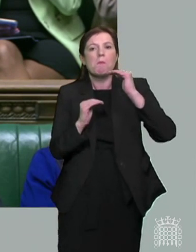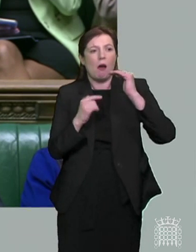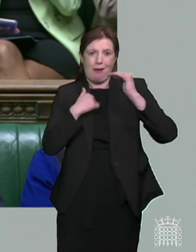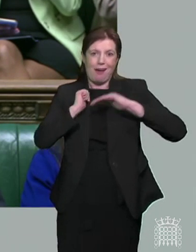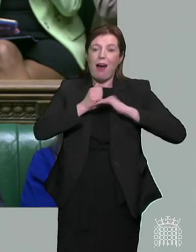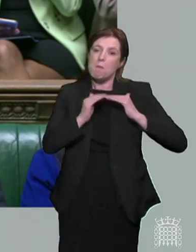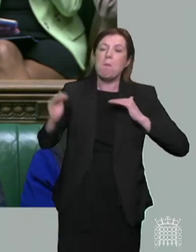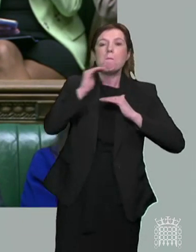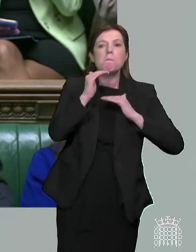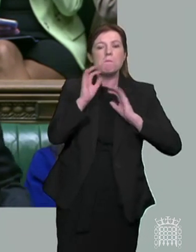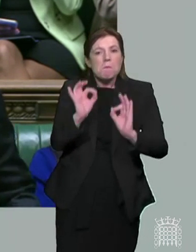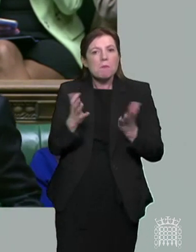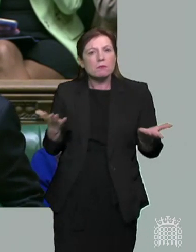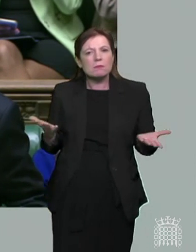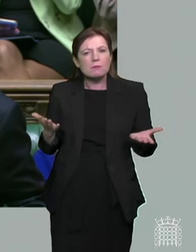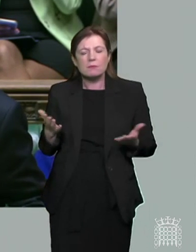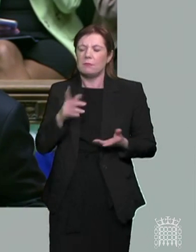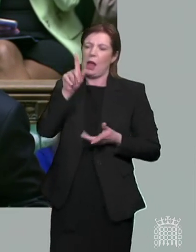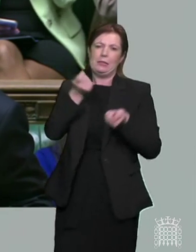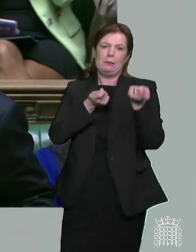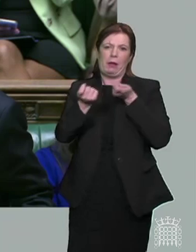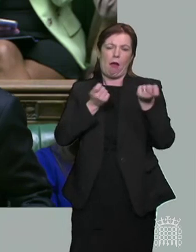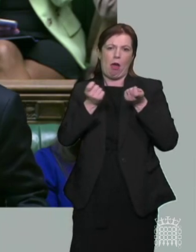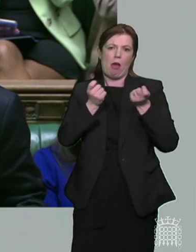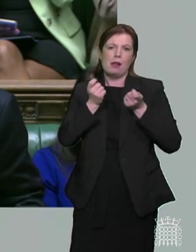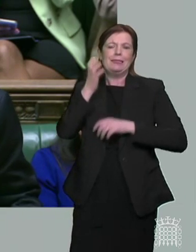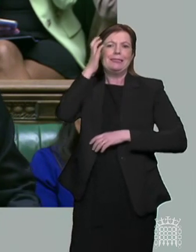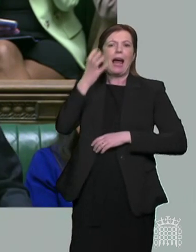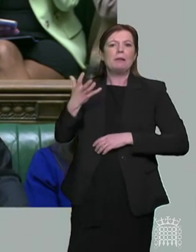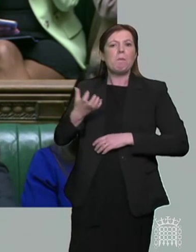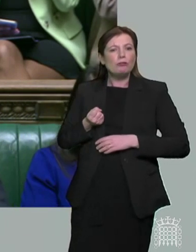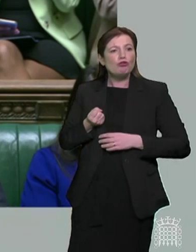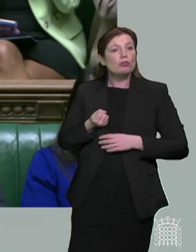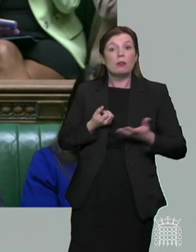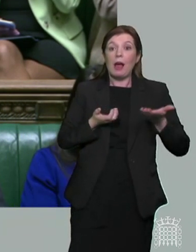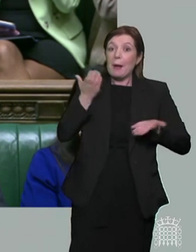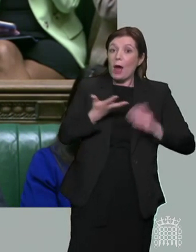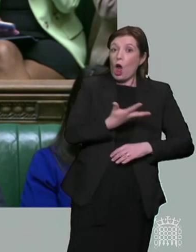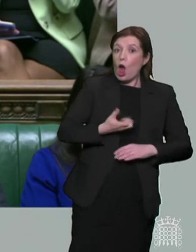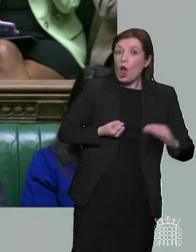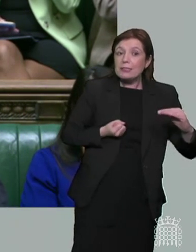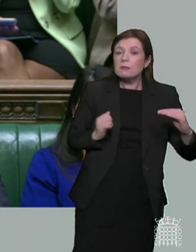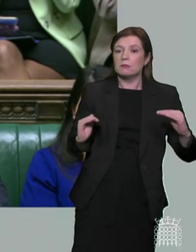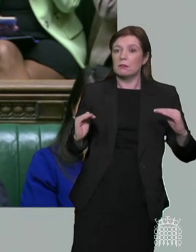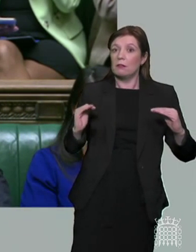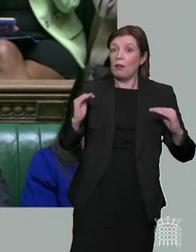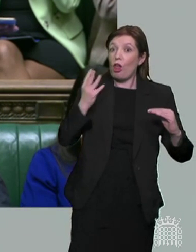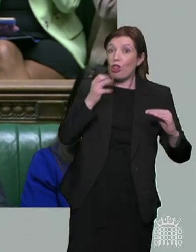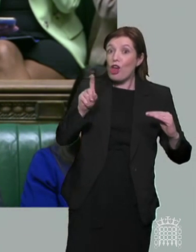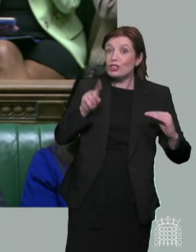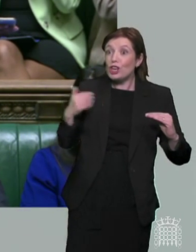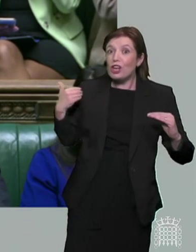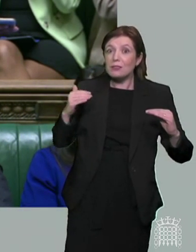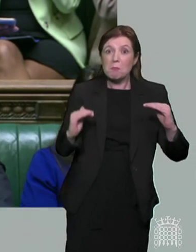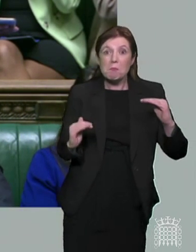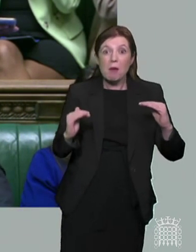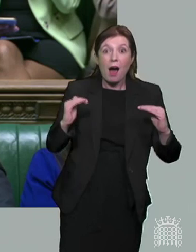I am pleased to say that the state pension, relative to earnings, is now at its highest level in over 30 years.